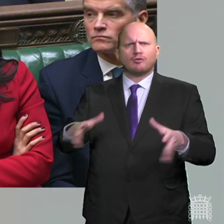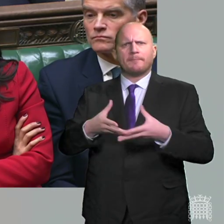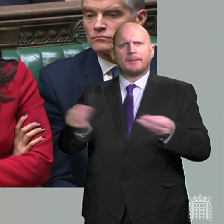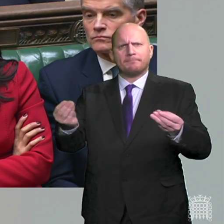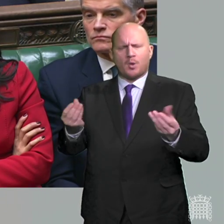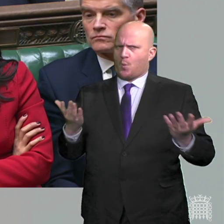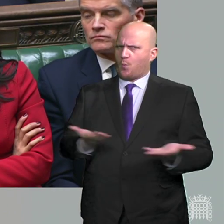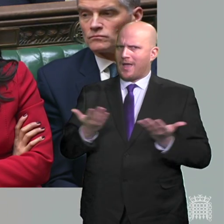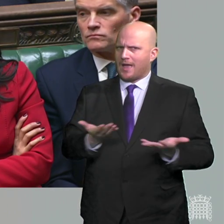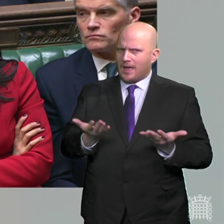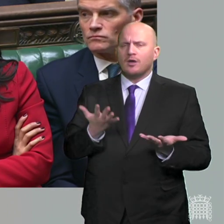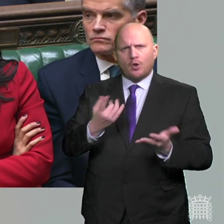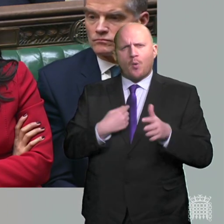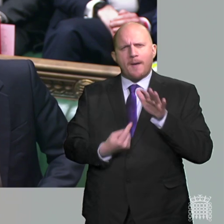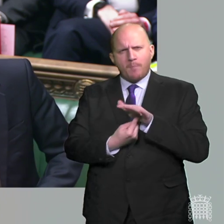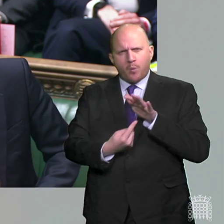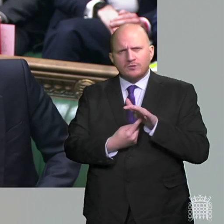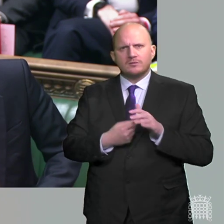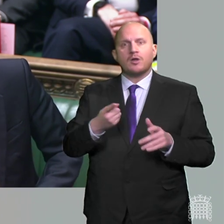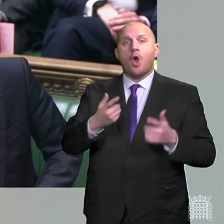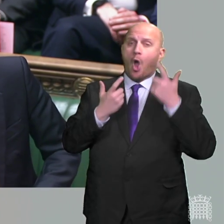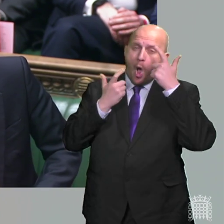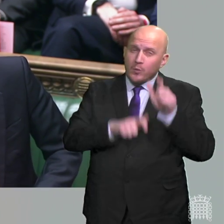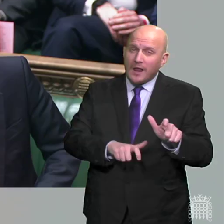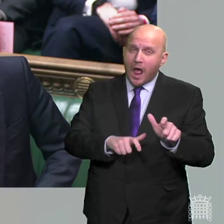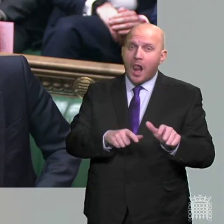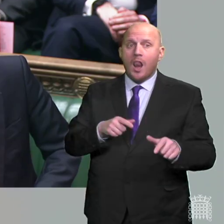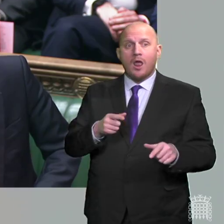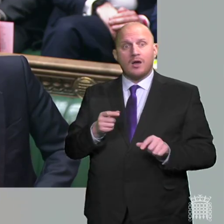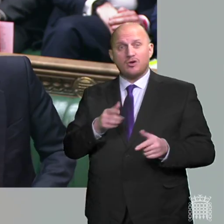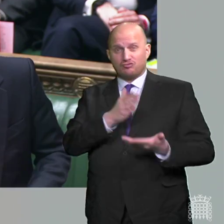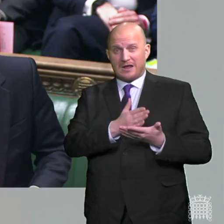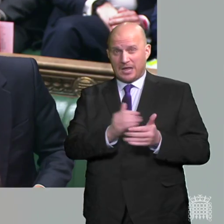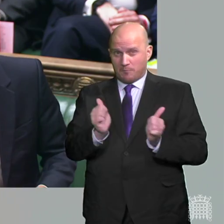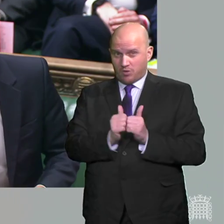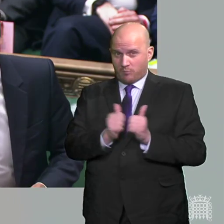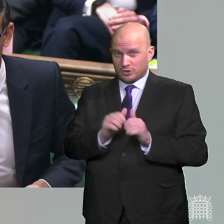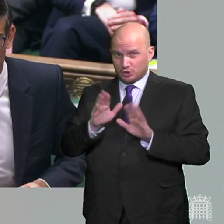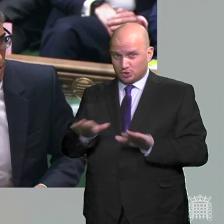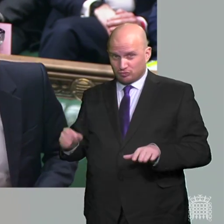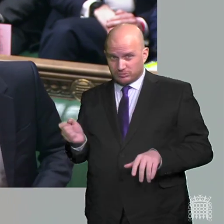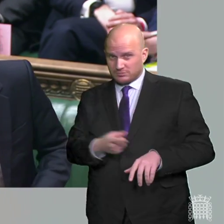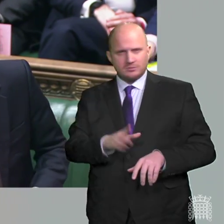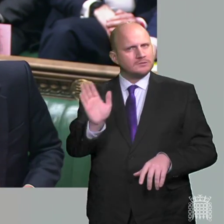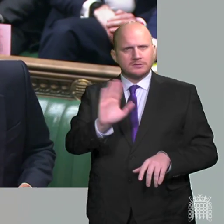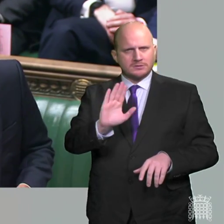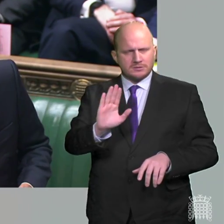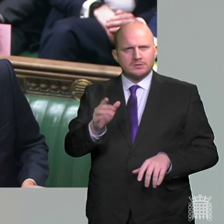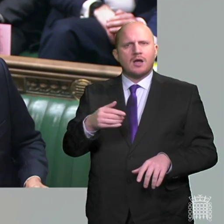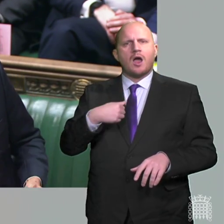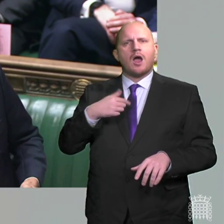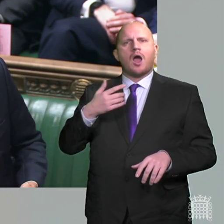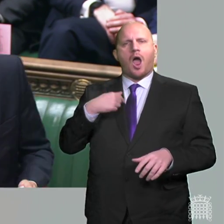That is why it is so important that we end the use of hotels for unaccompanied asylum seekers and reduce pressure on the overall system.